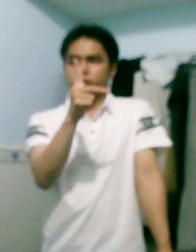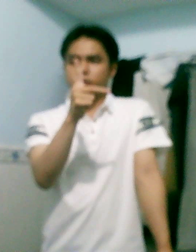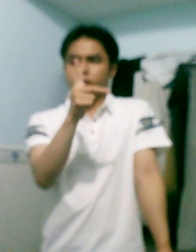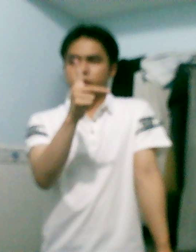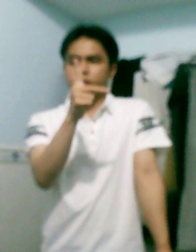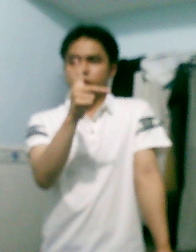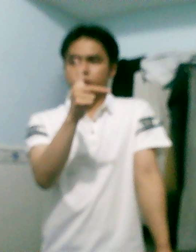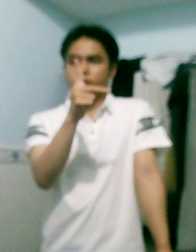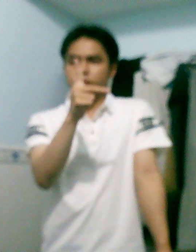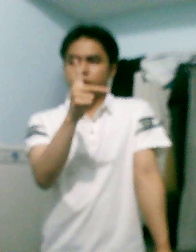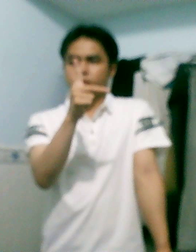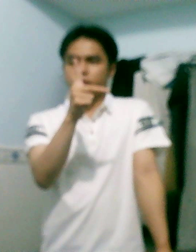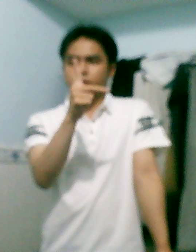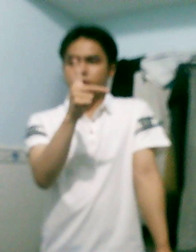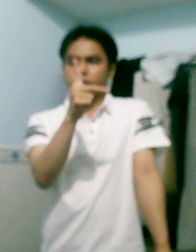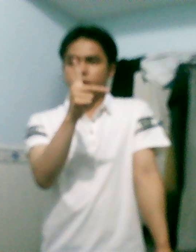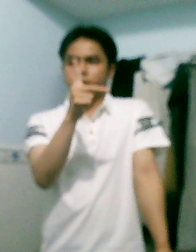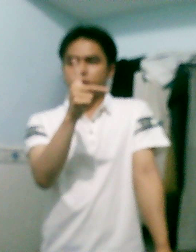k